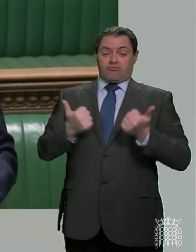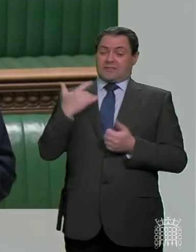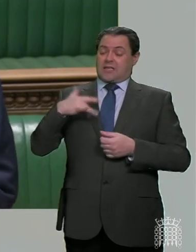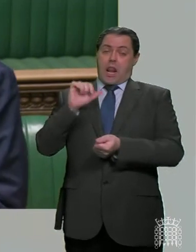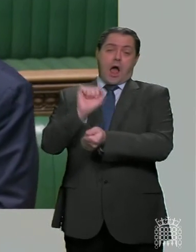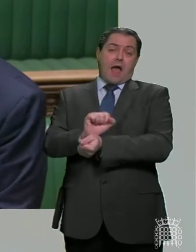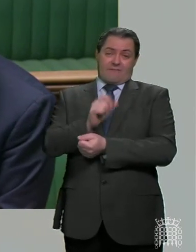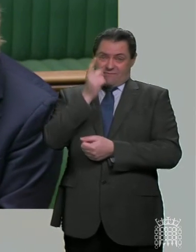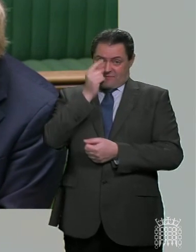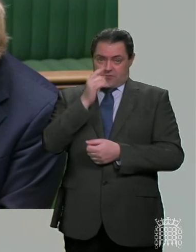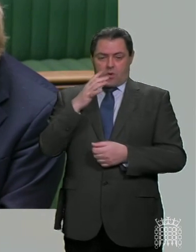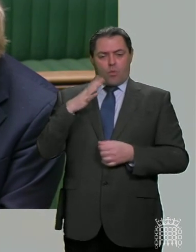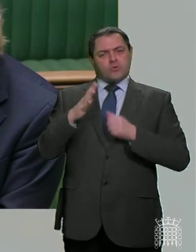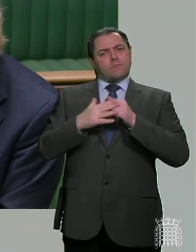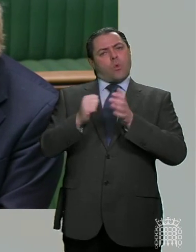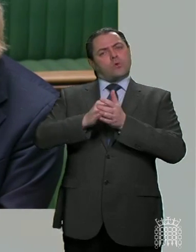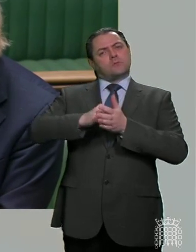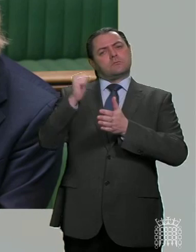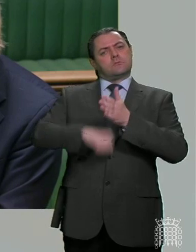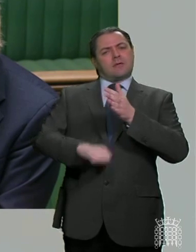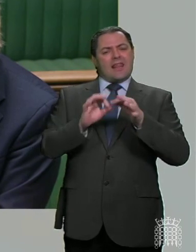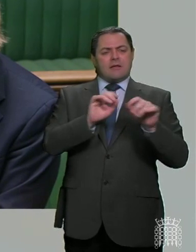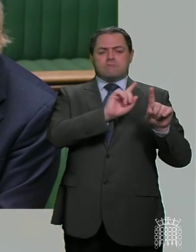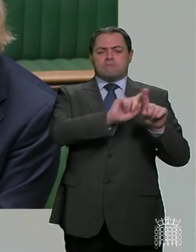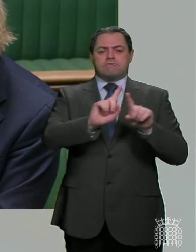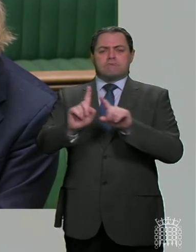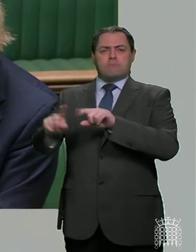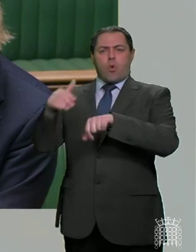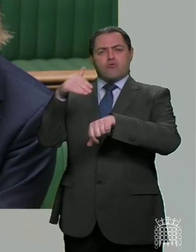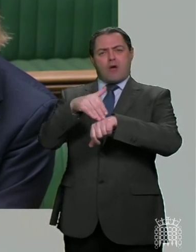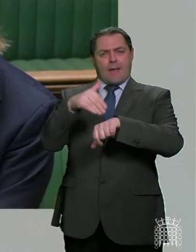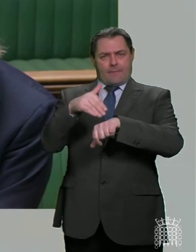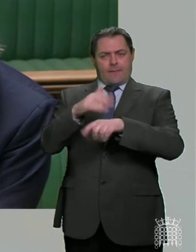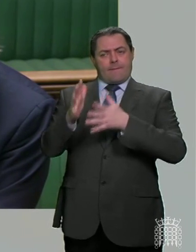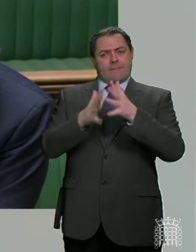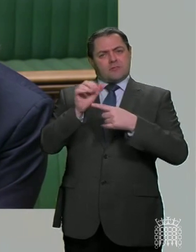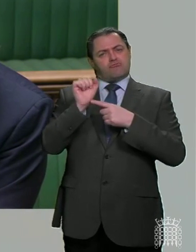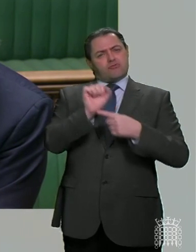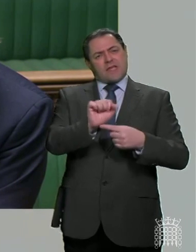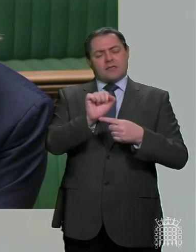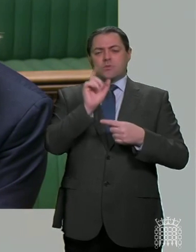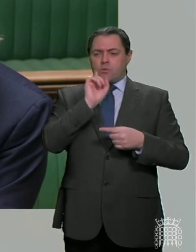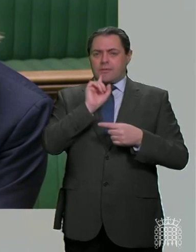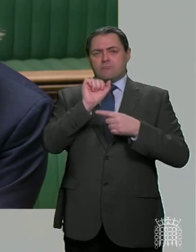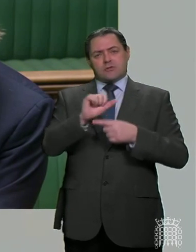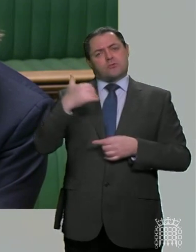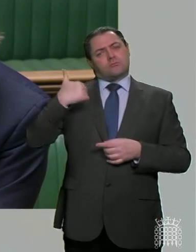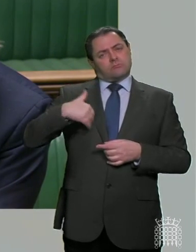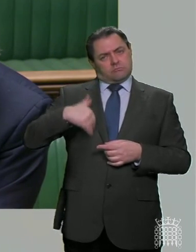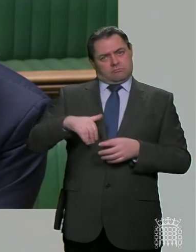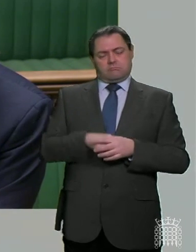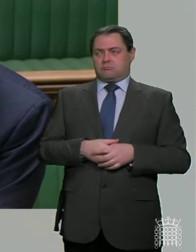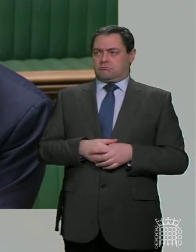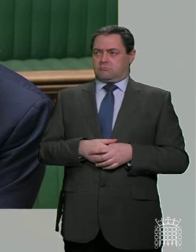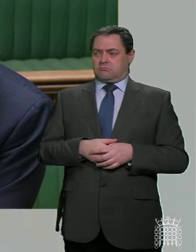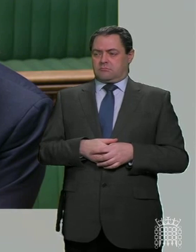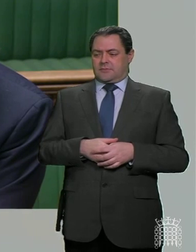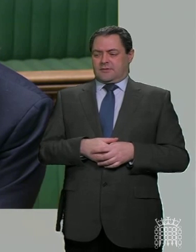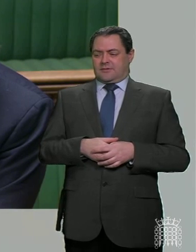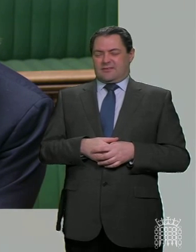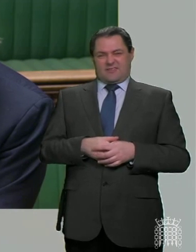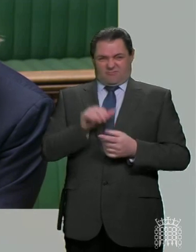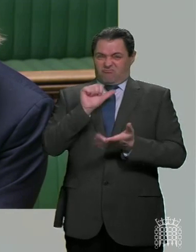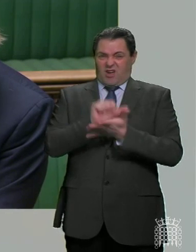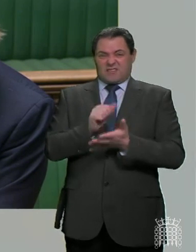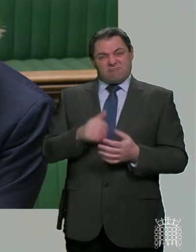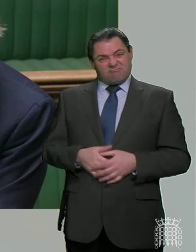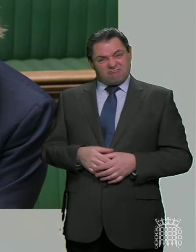What we are trying to do is stiffen the sentences for a variety of offences to protect women and girls and others, and that is entirely the right thing to do.